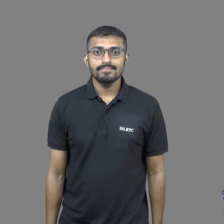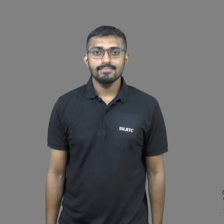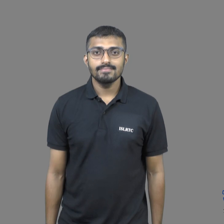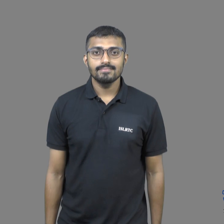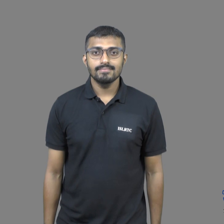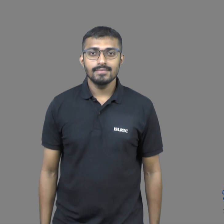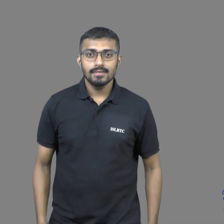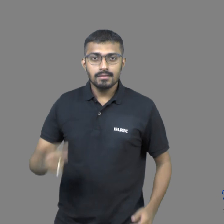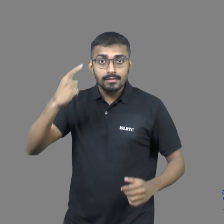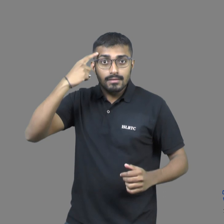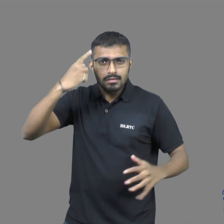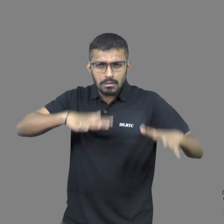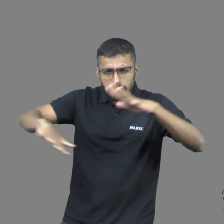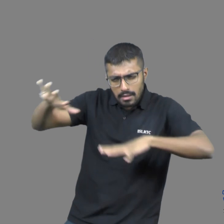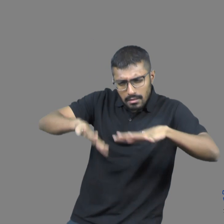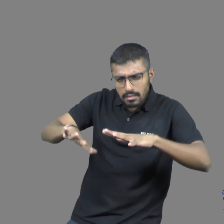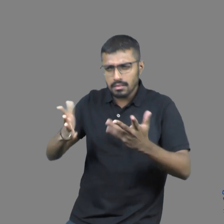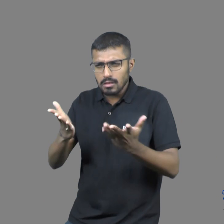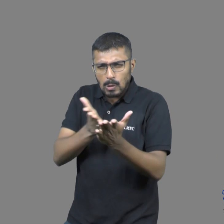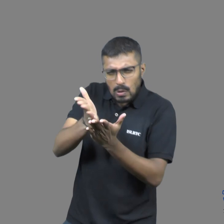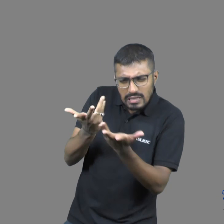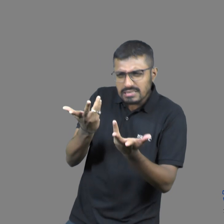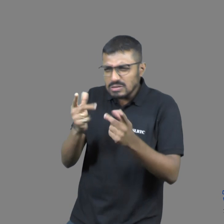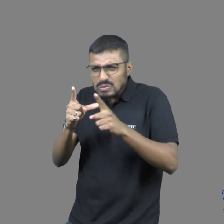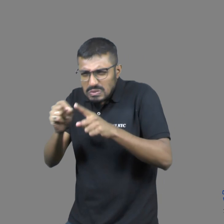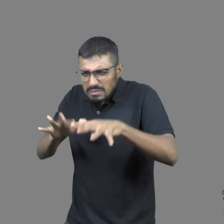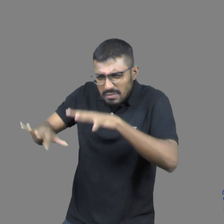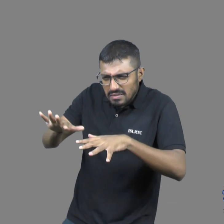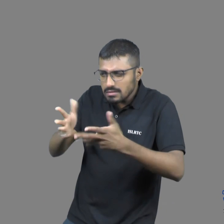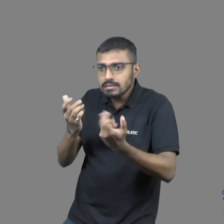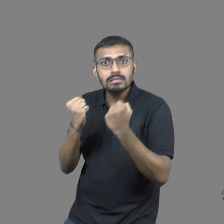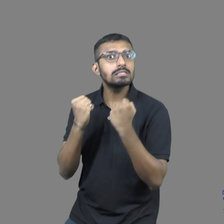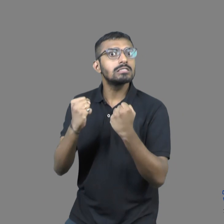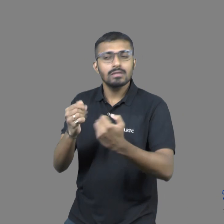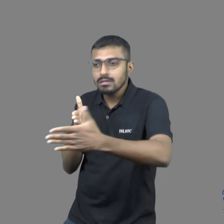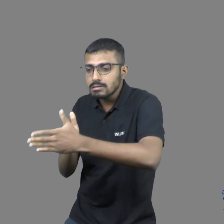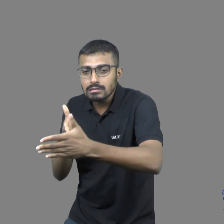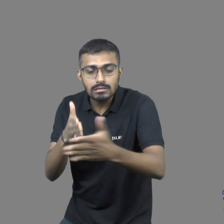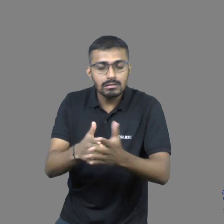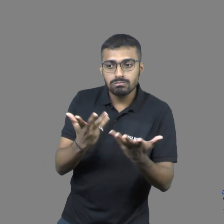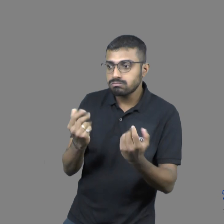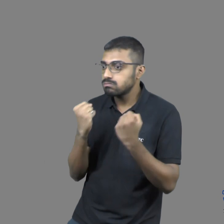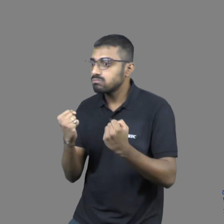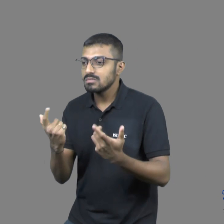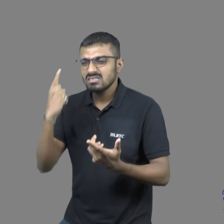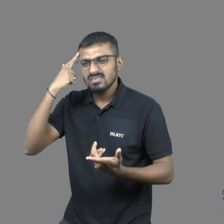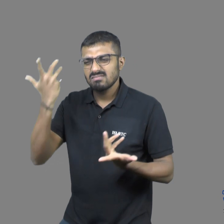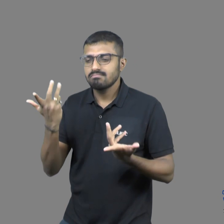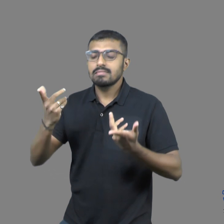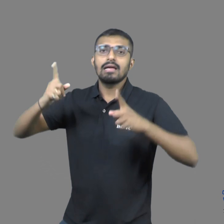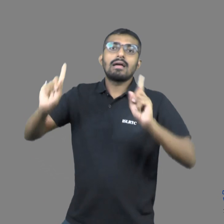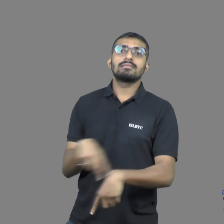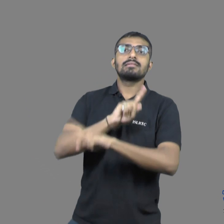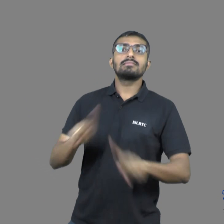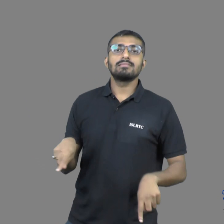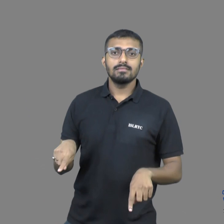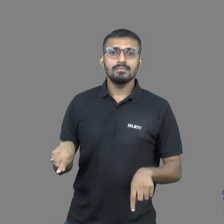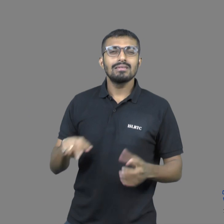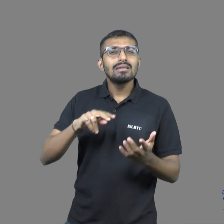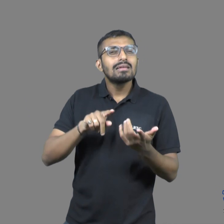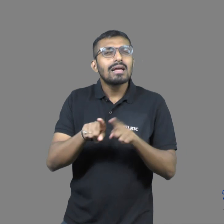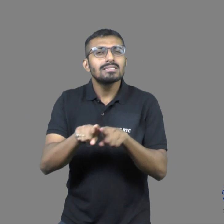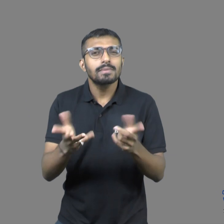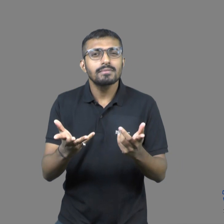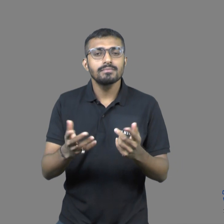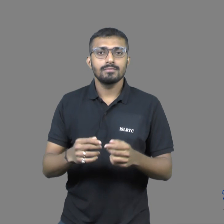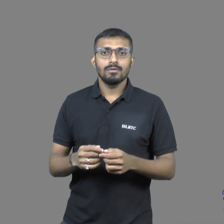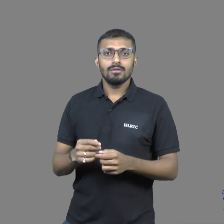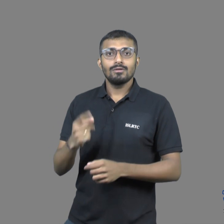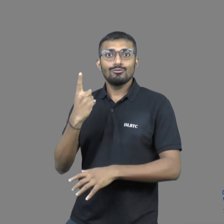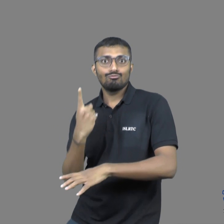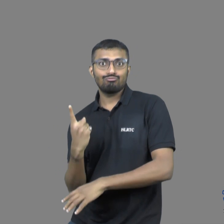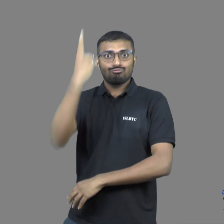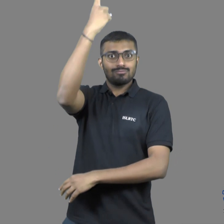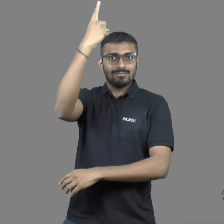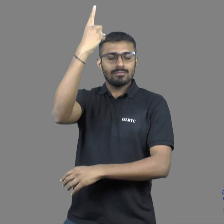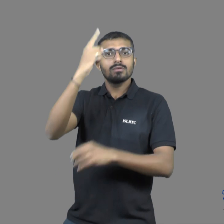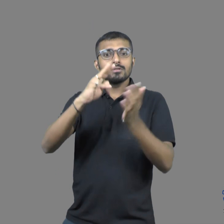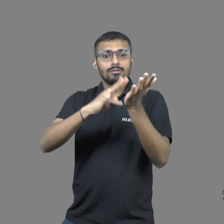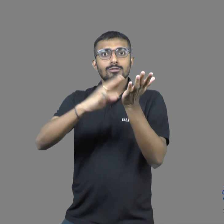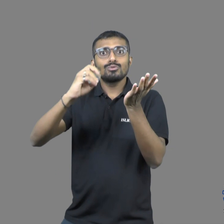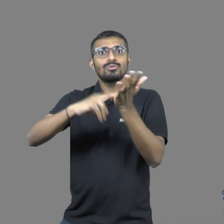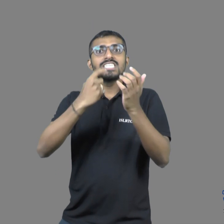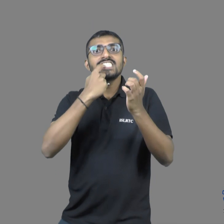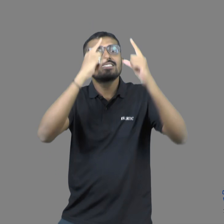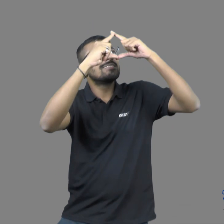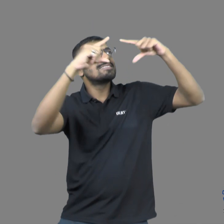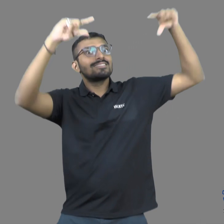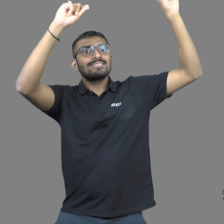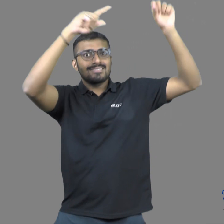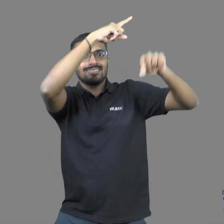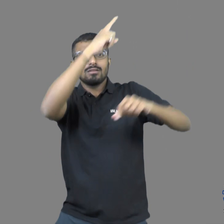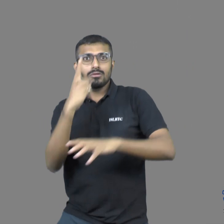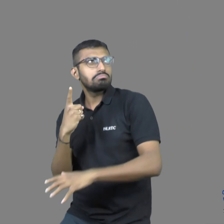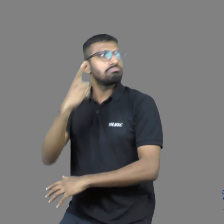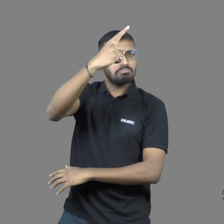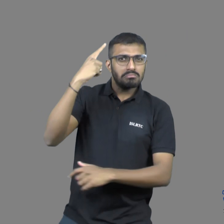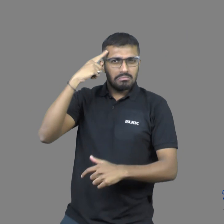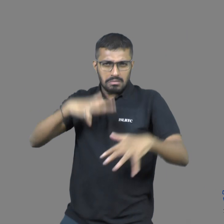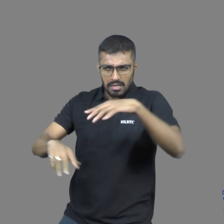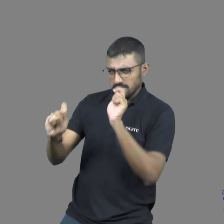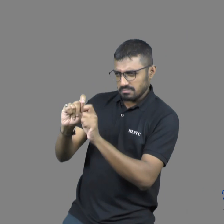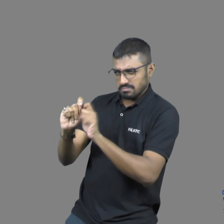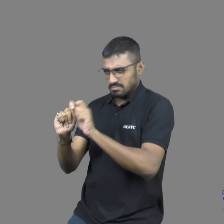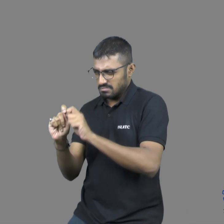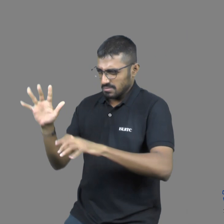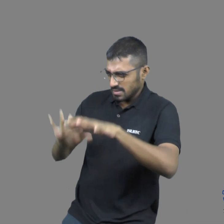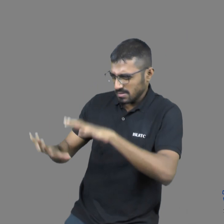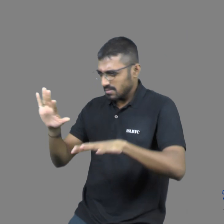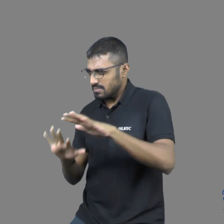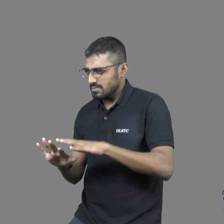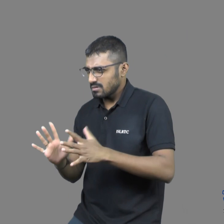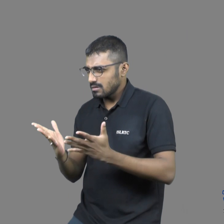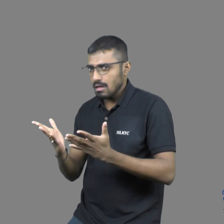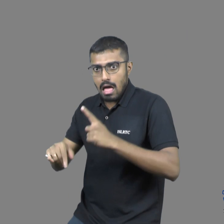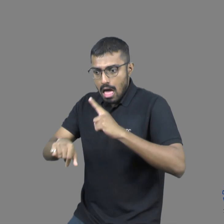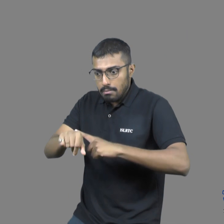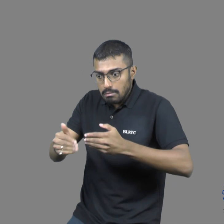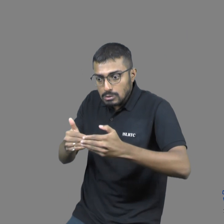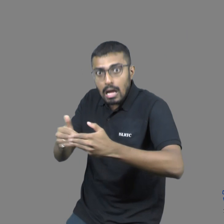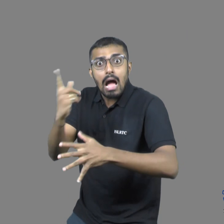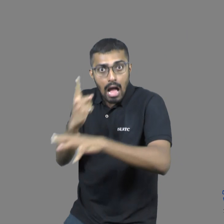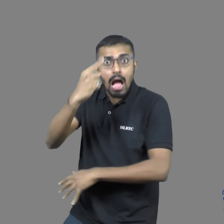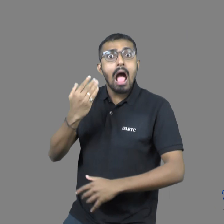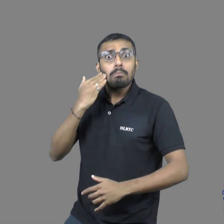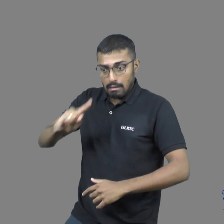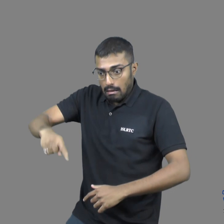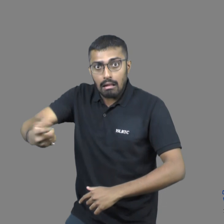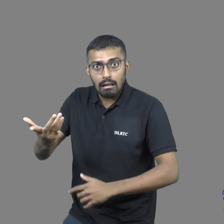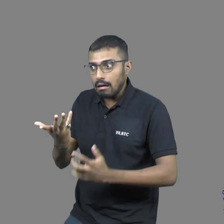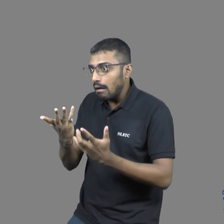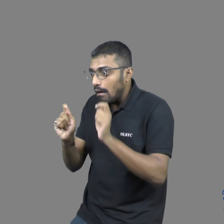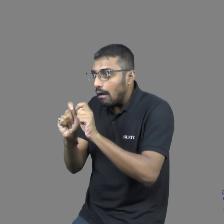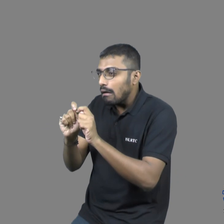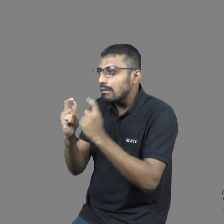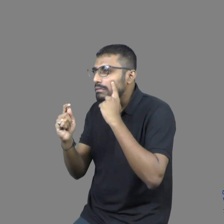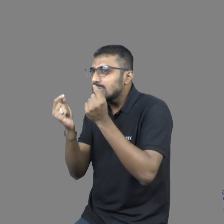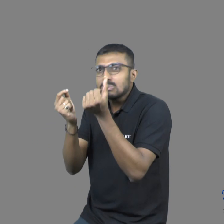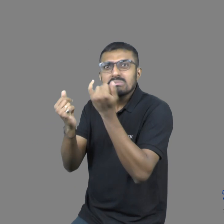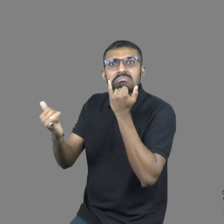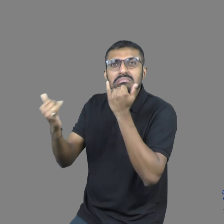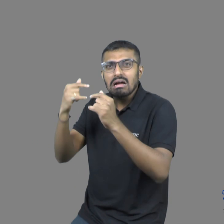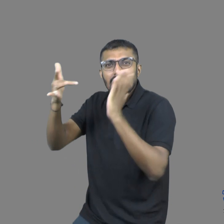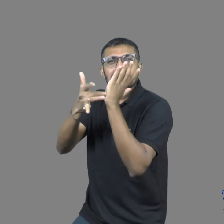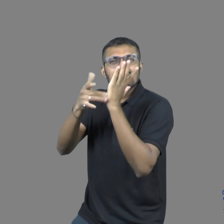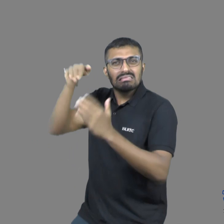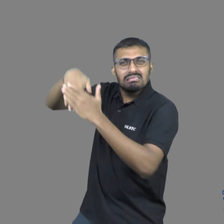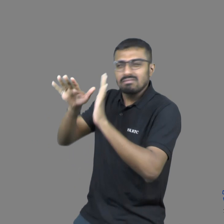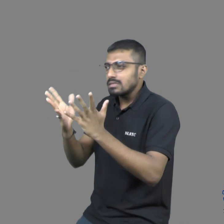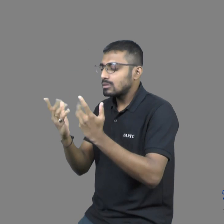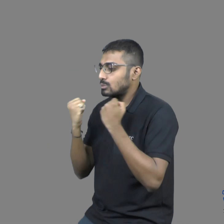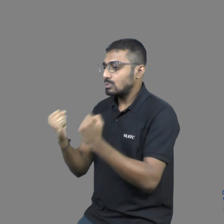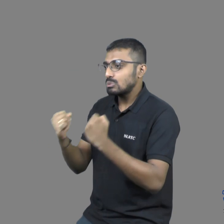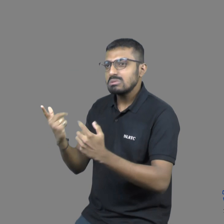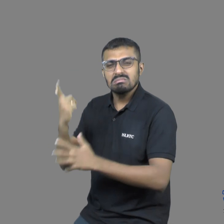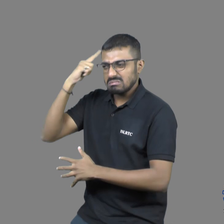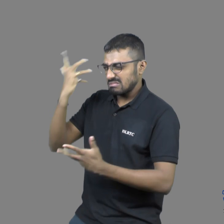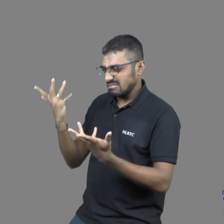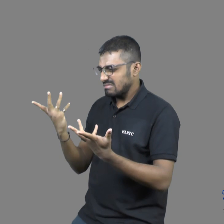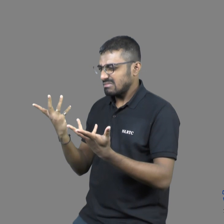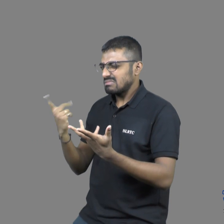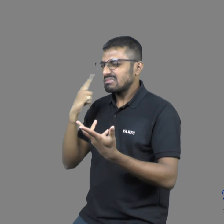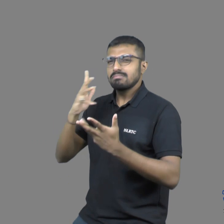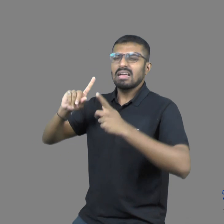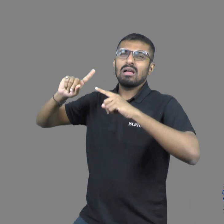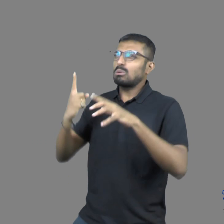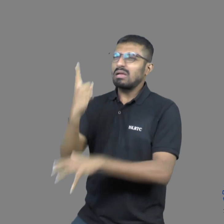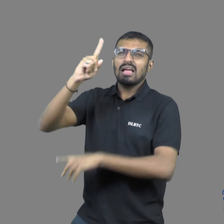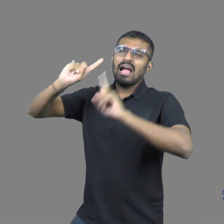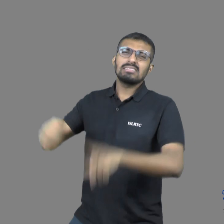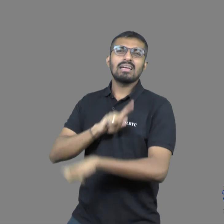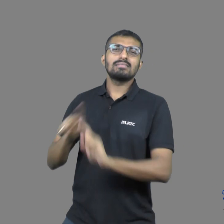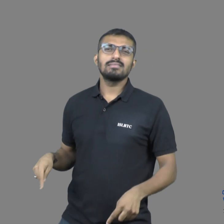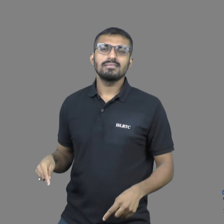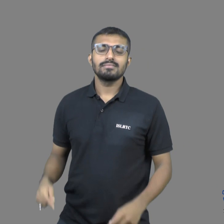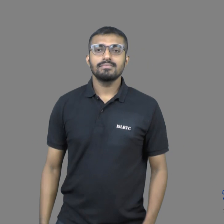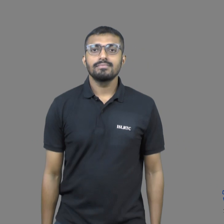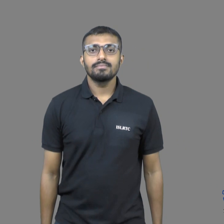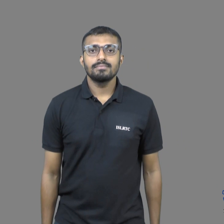Abort Cancel